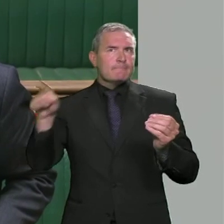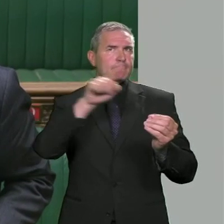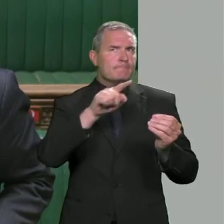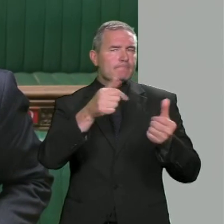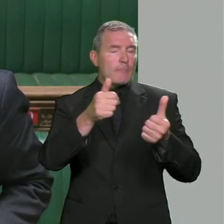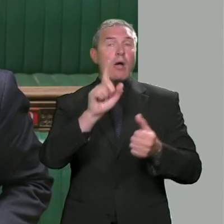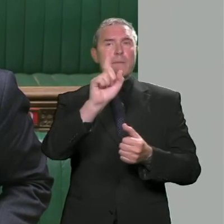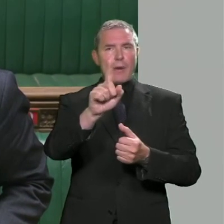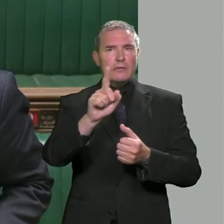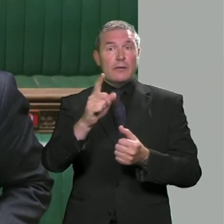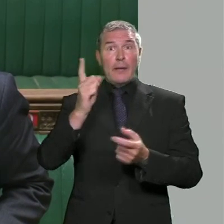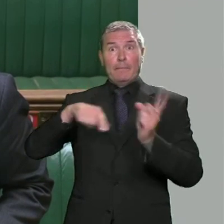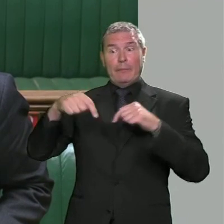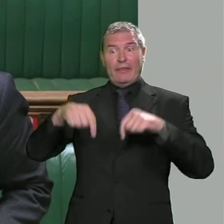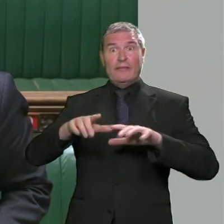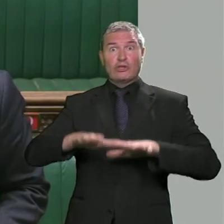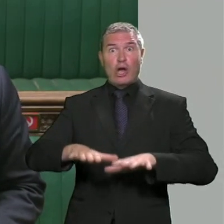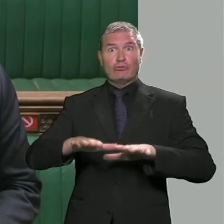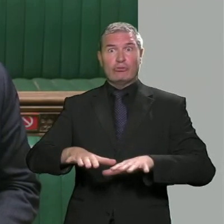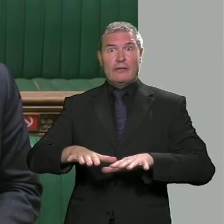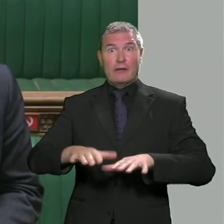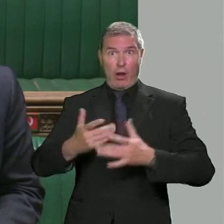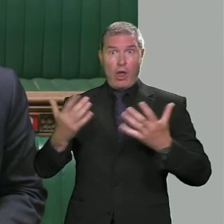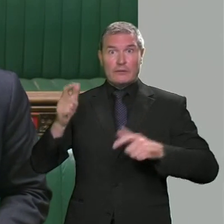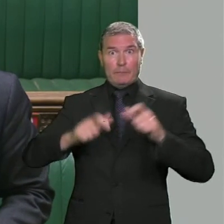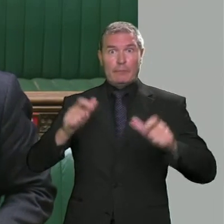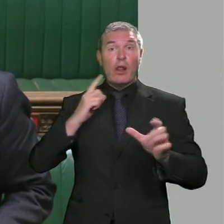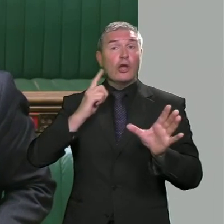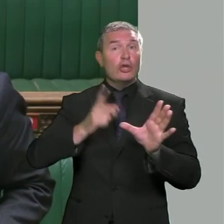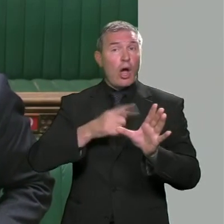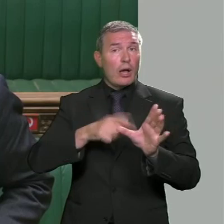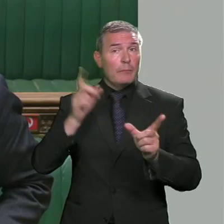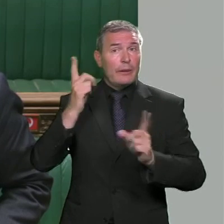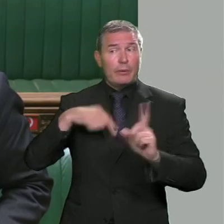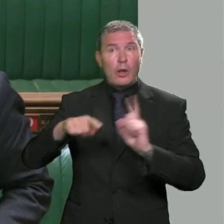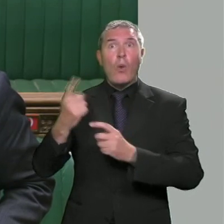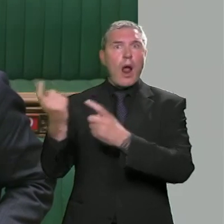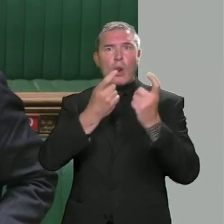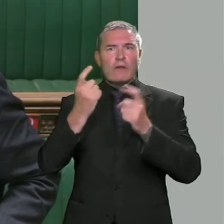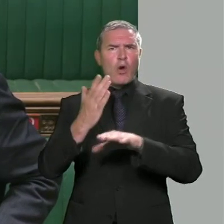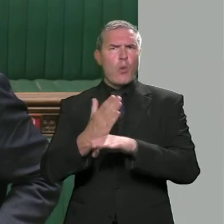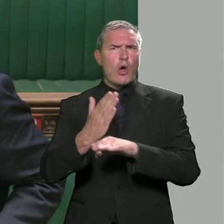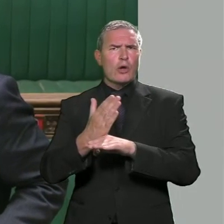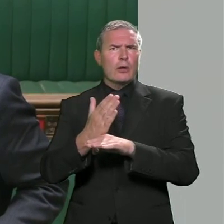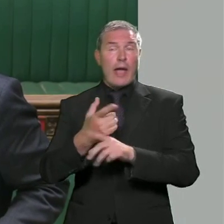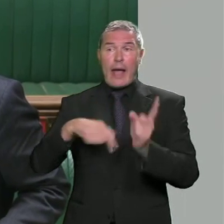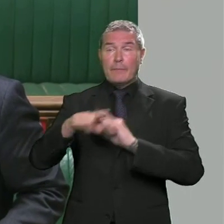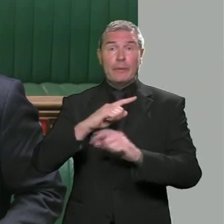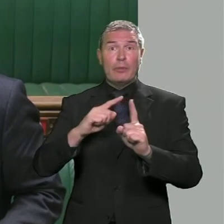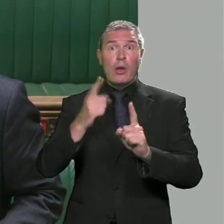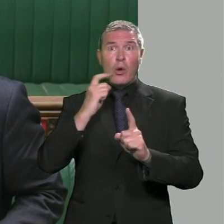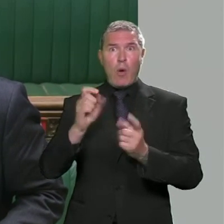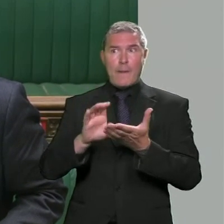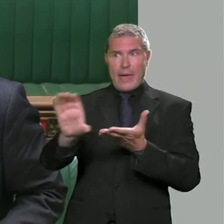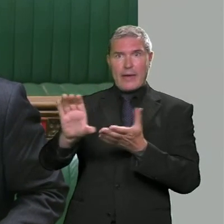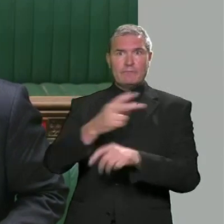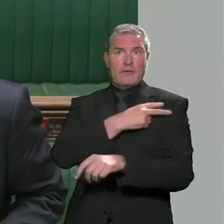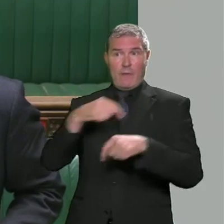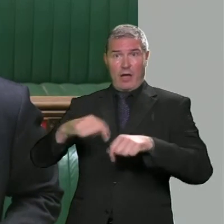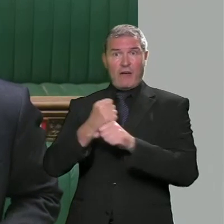We also have large numbers of young people in this country who need jobs and large numbers of people who are still furloughed.